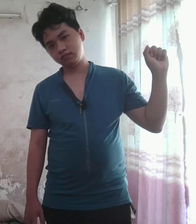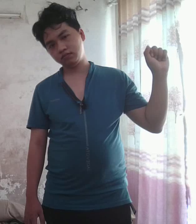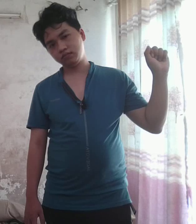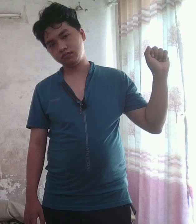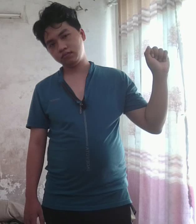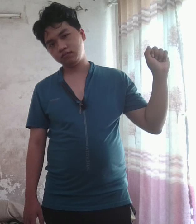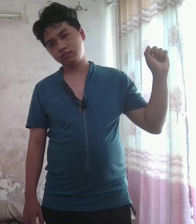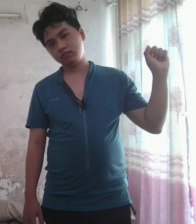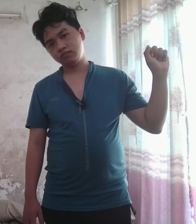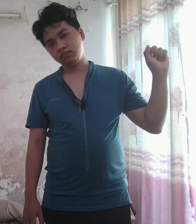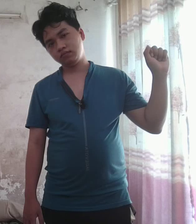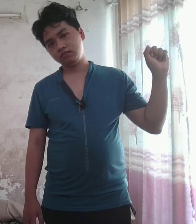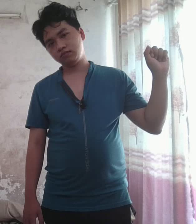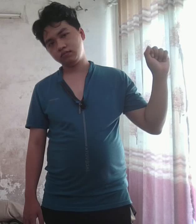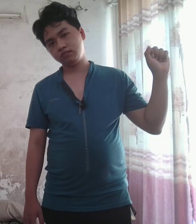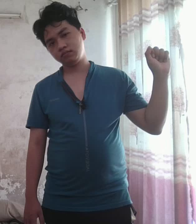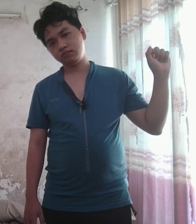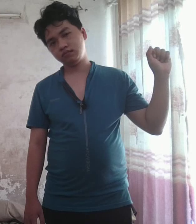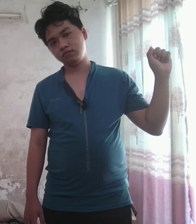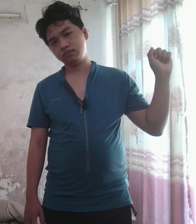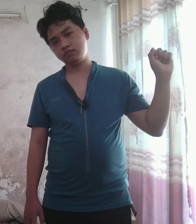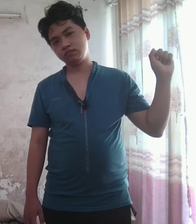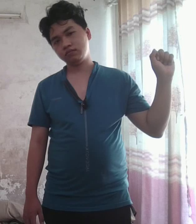a